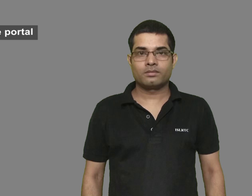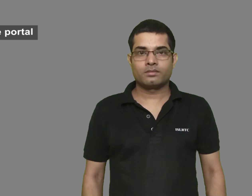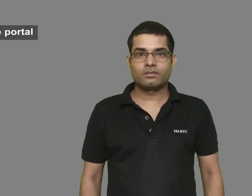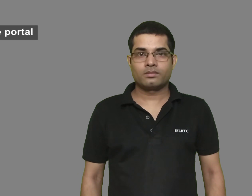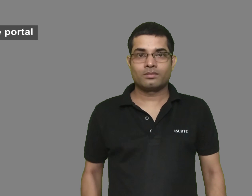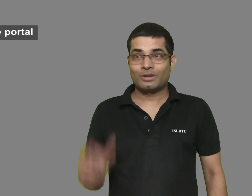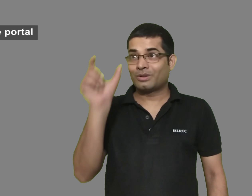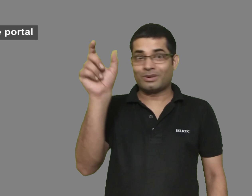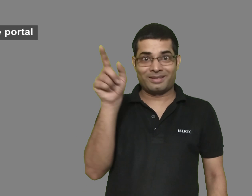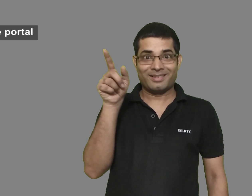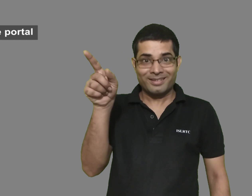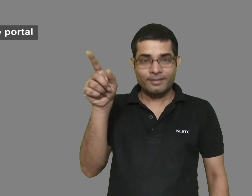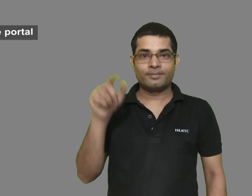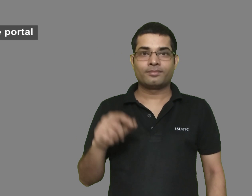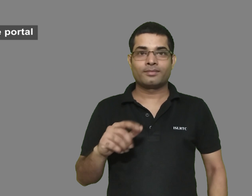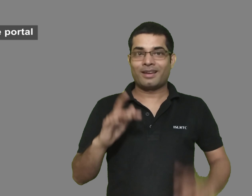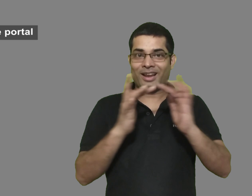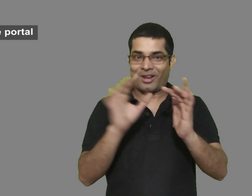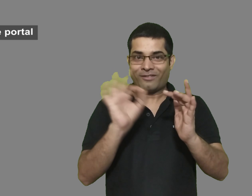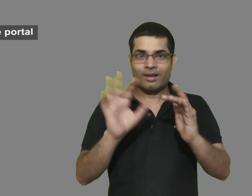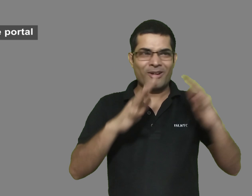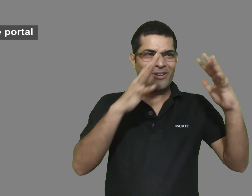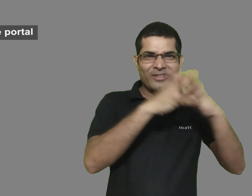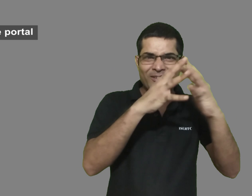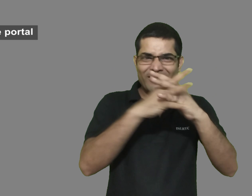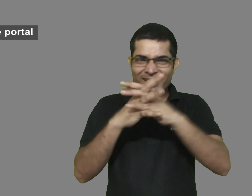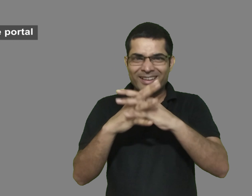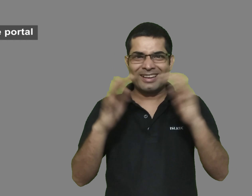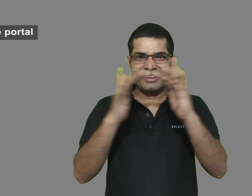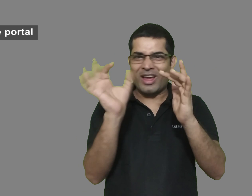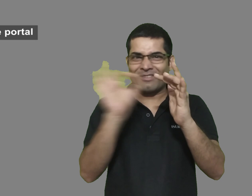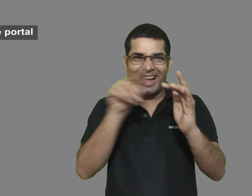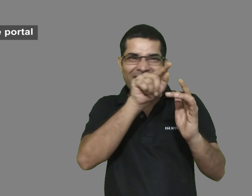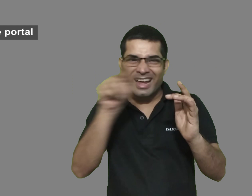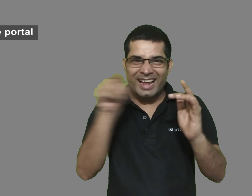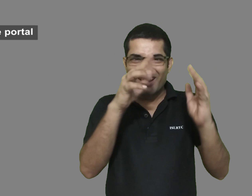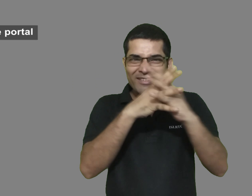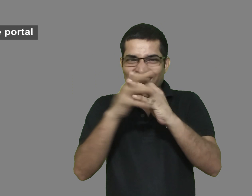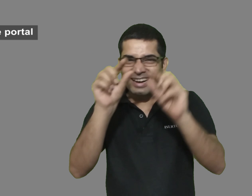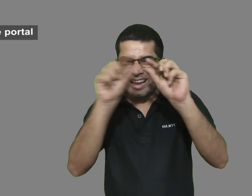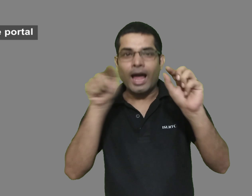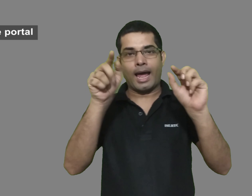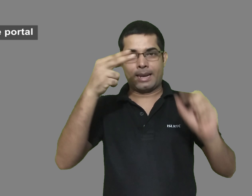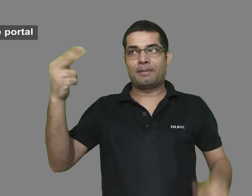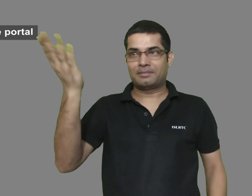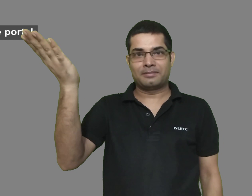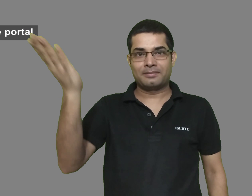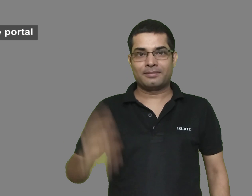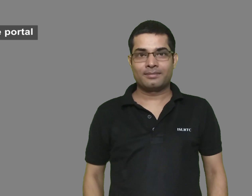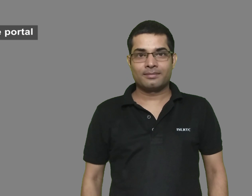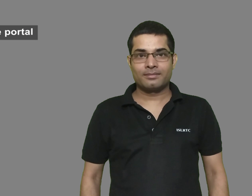Eoffice Portal